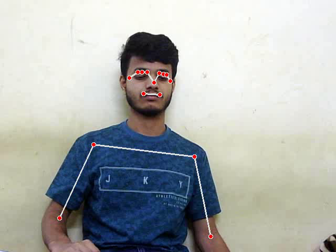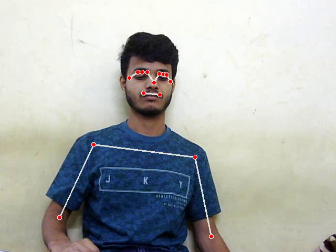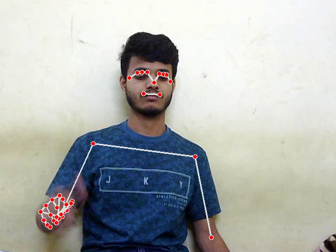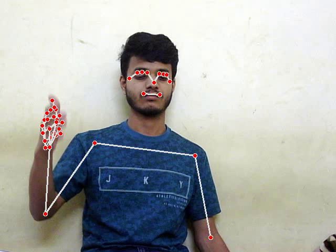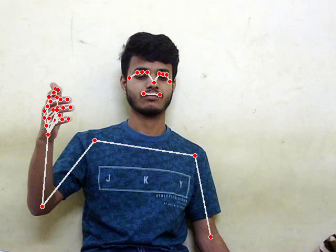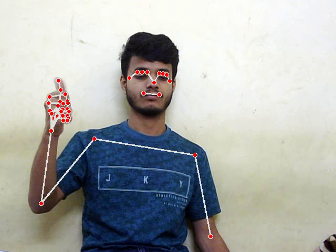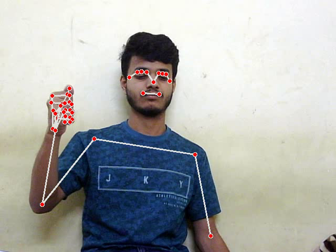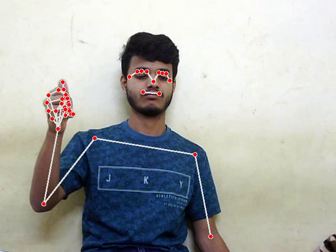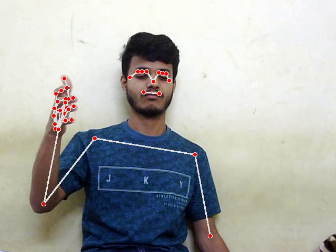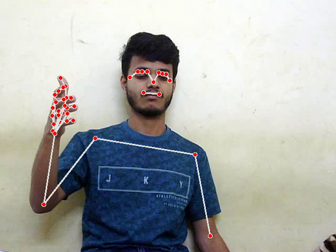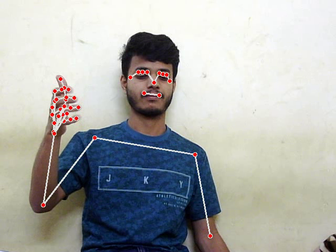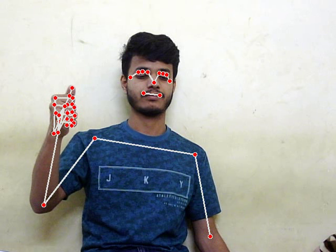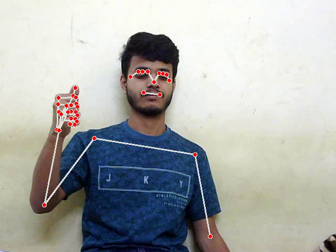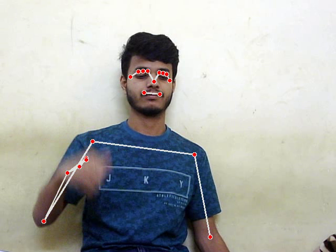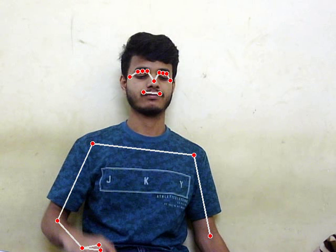milk